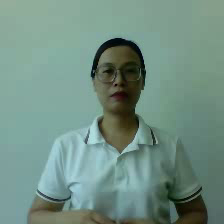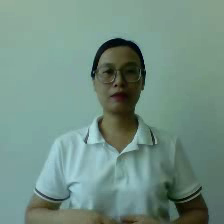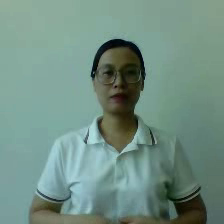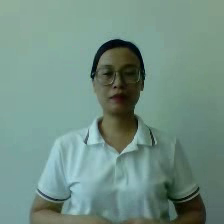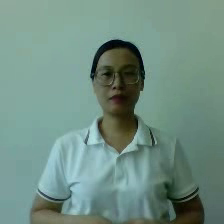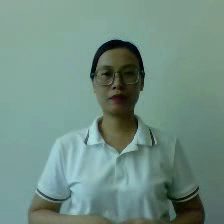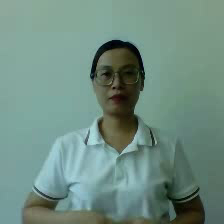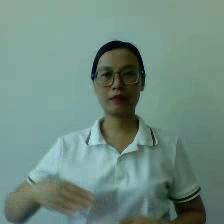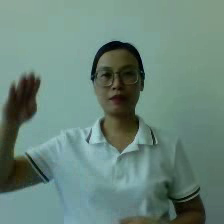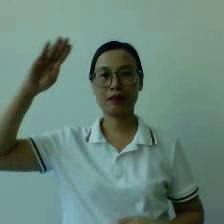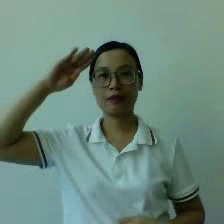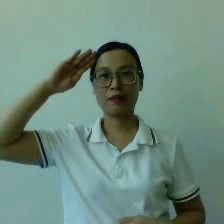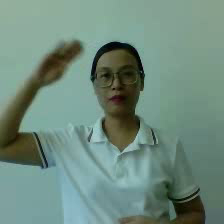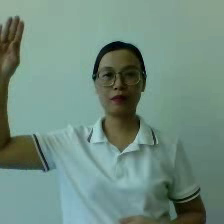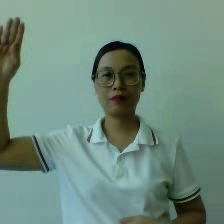Chào